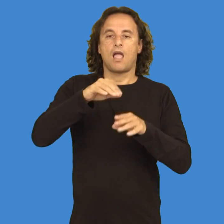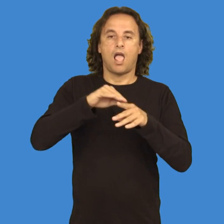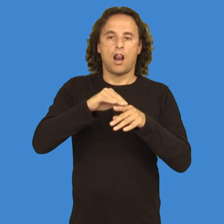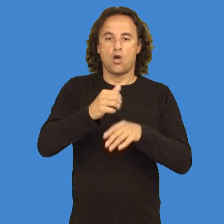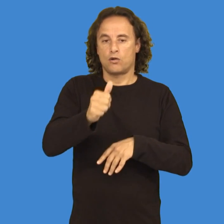alcohol